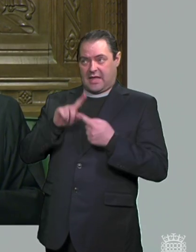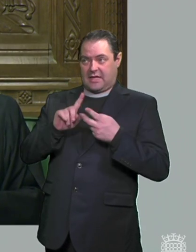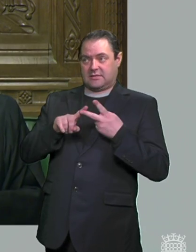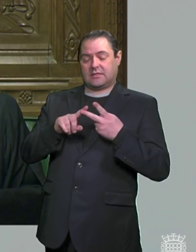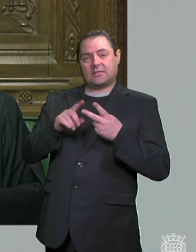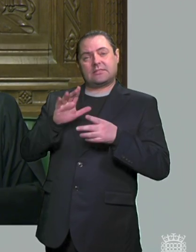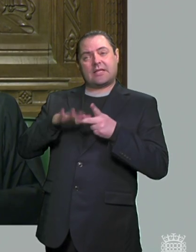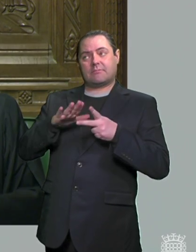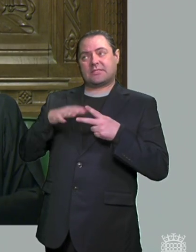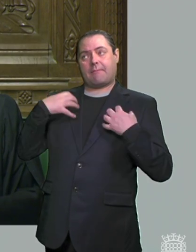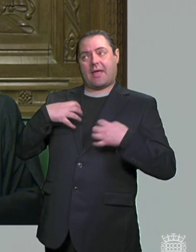You are most welcome.